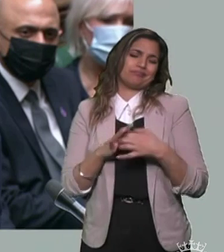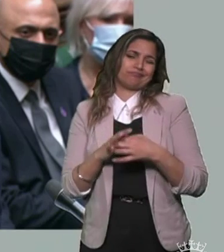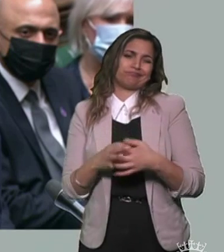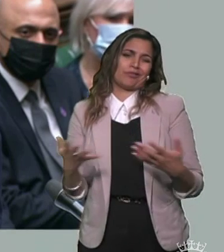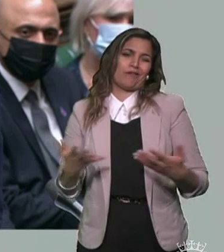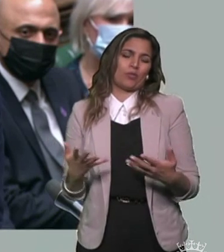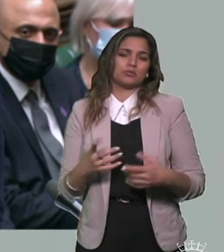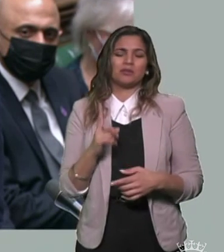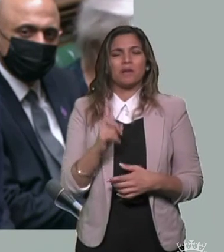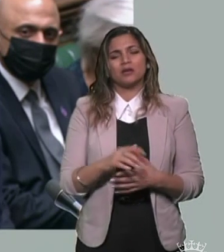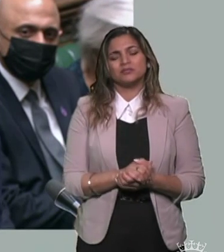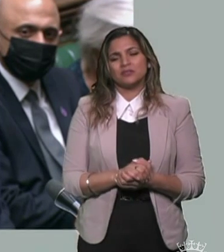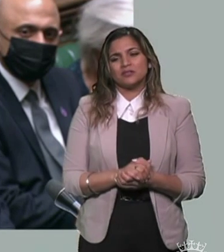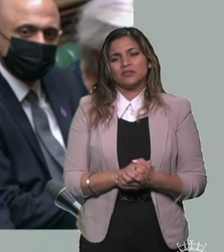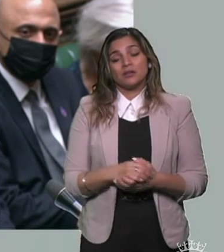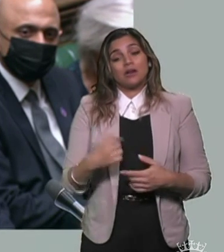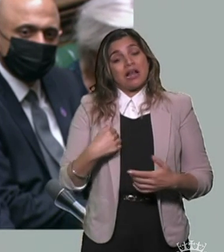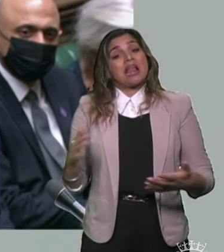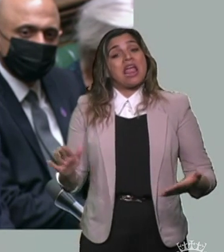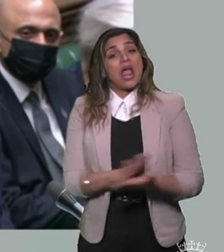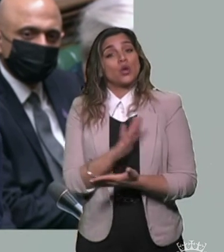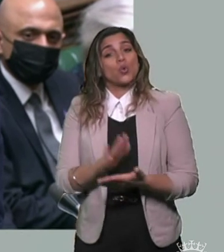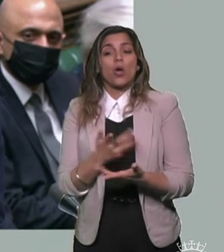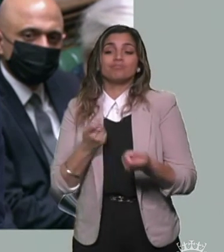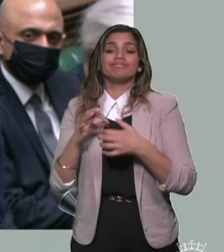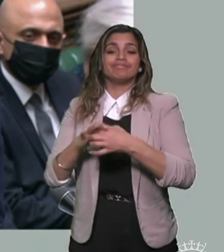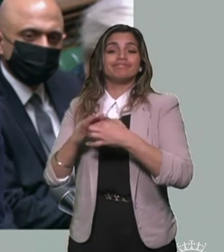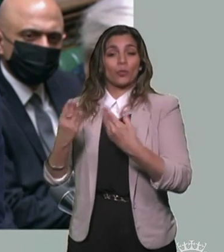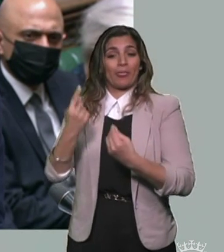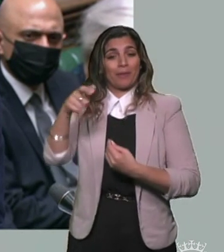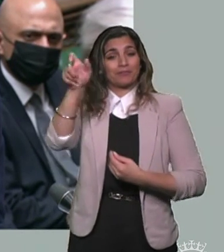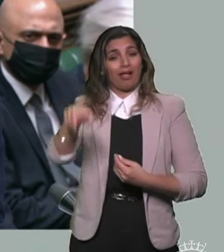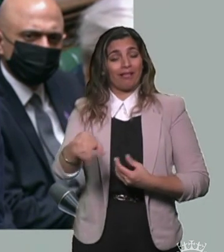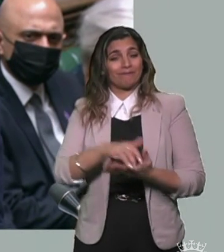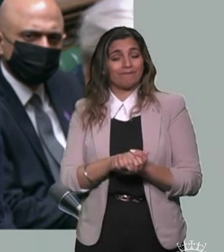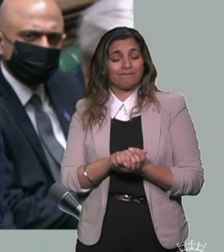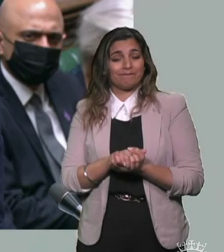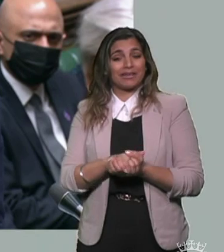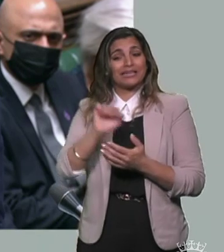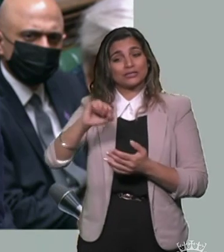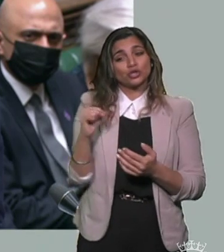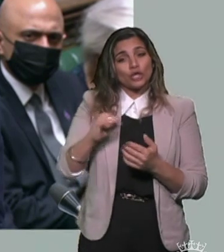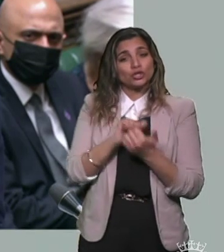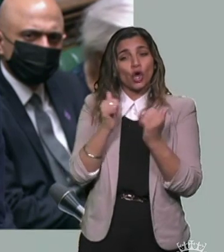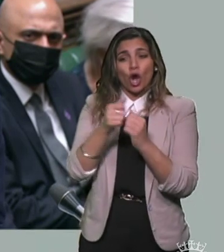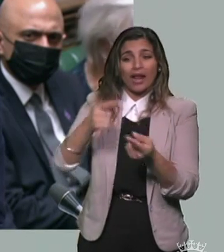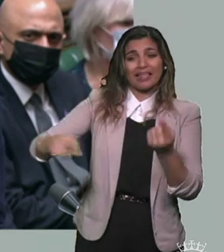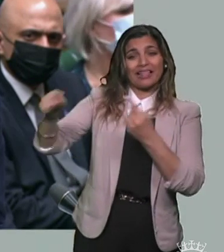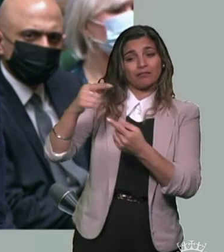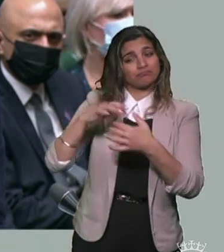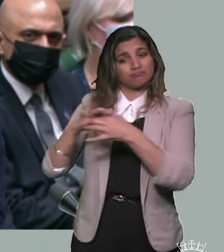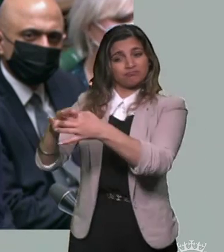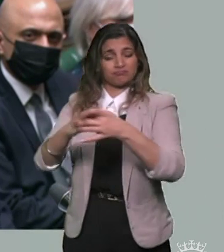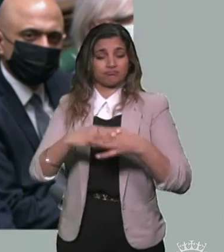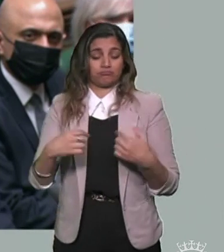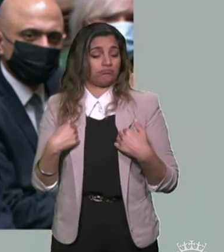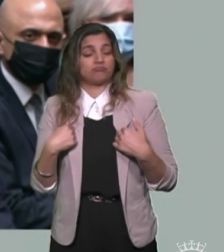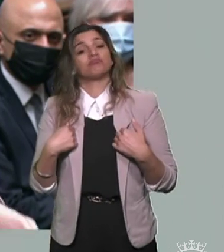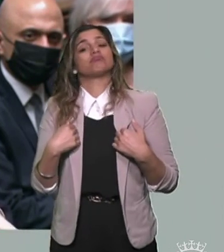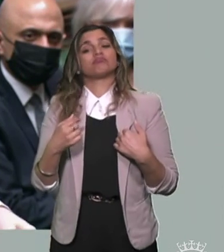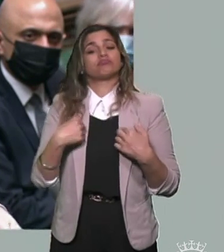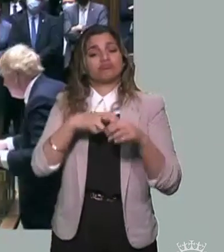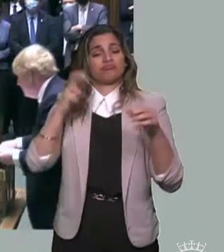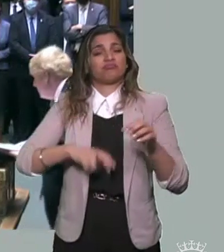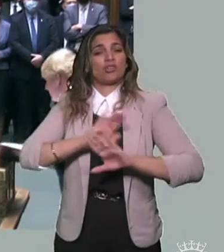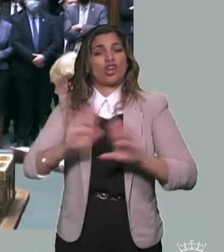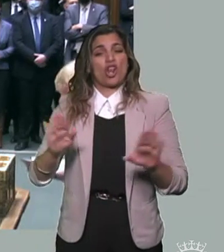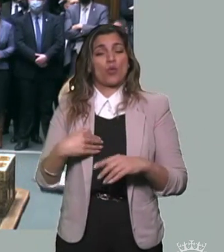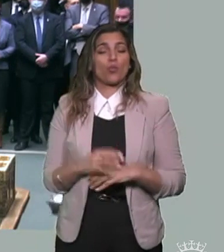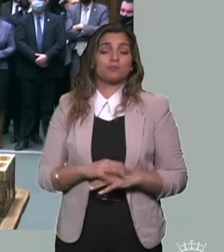It is precisely because I enjoy co-operating with him so much, and with all his Scottish colleagues, that I have absolutely no intention of doing what he suggests.